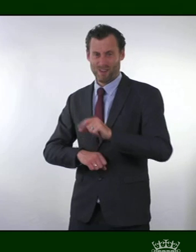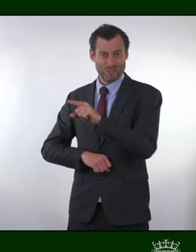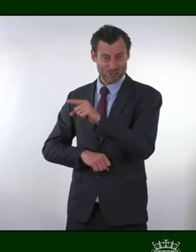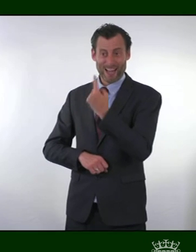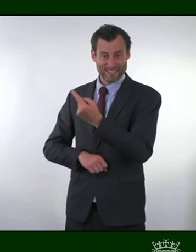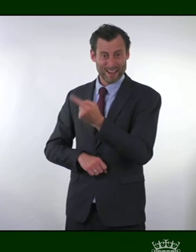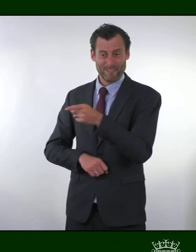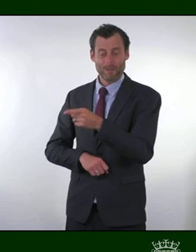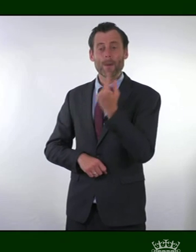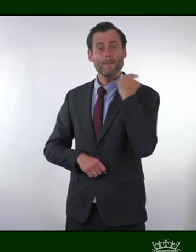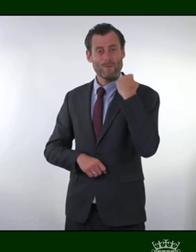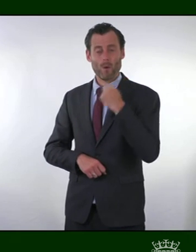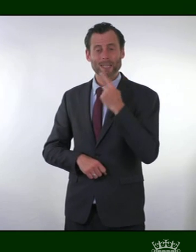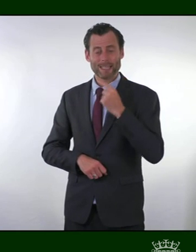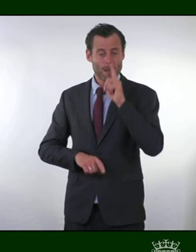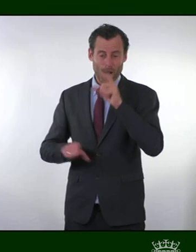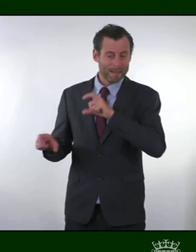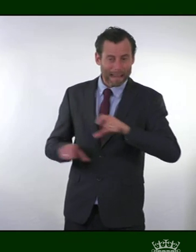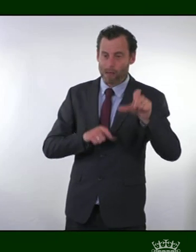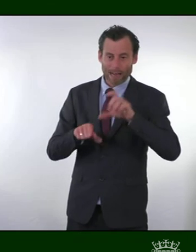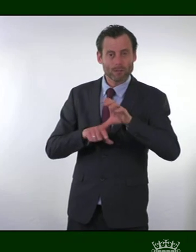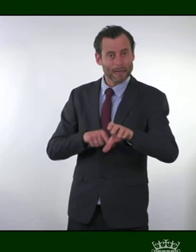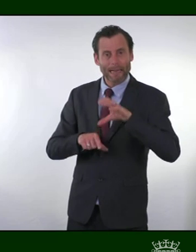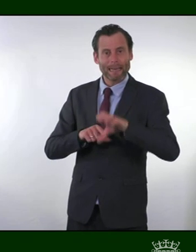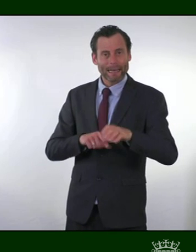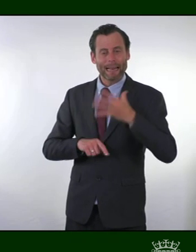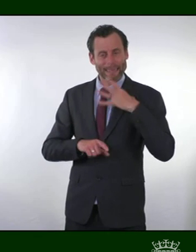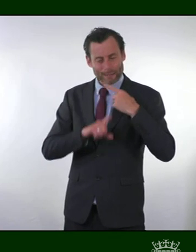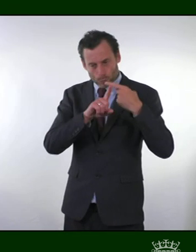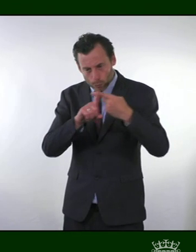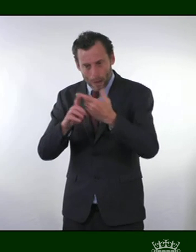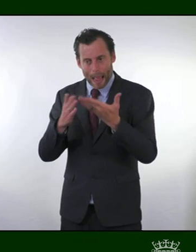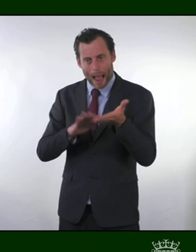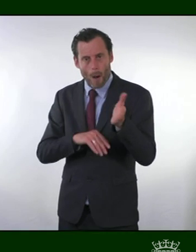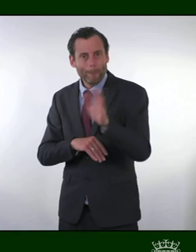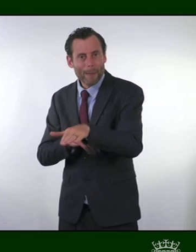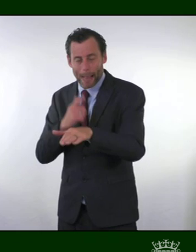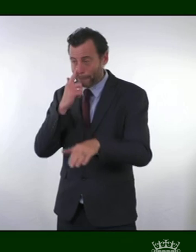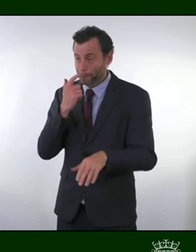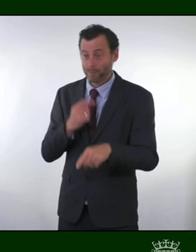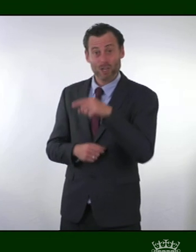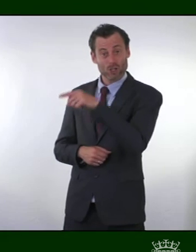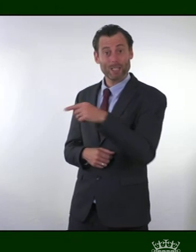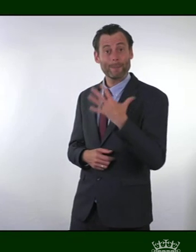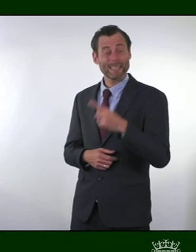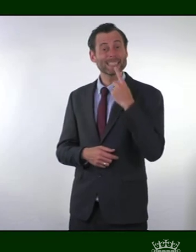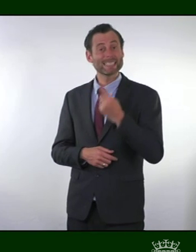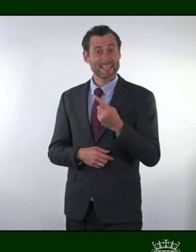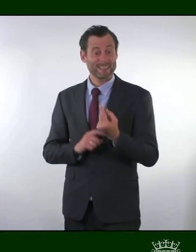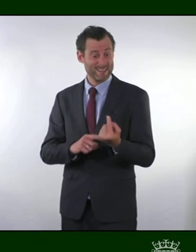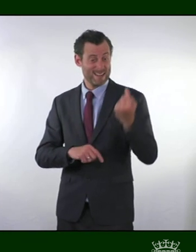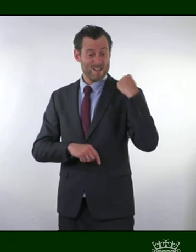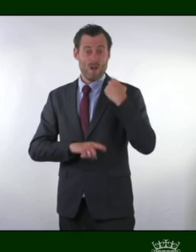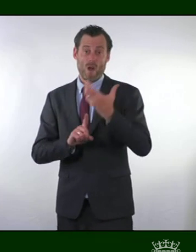She said at the end of May that a targeted approach would “pose challenges” and force “hard choices”.